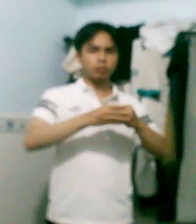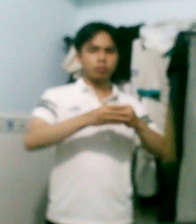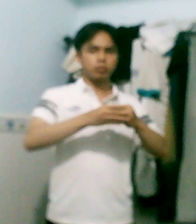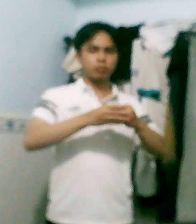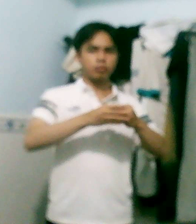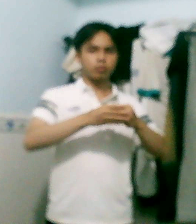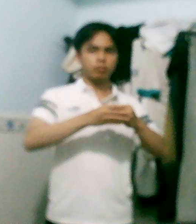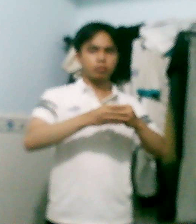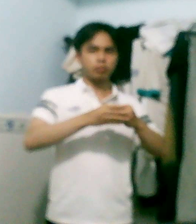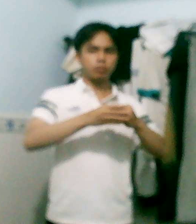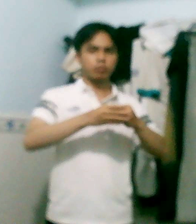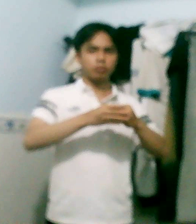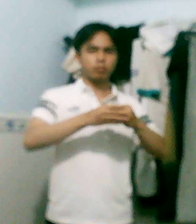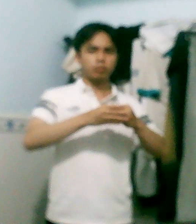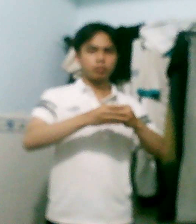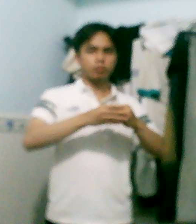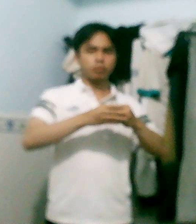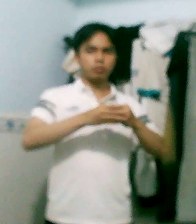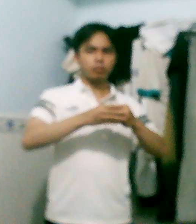nhom